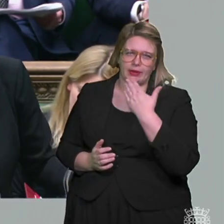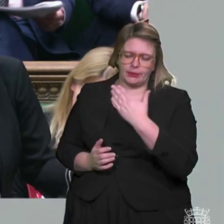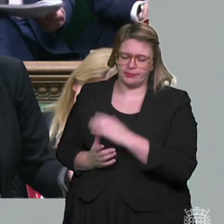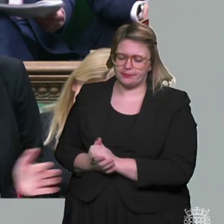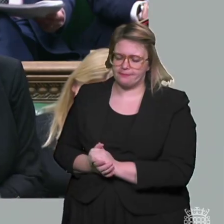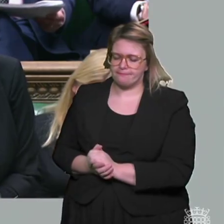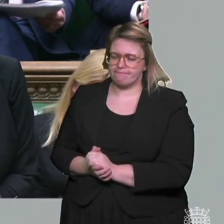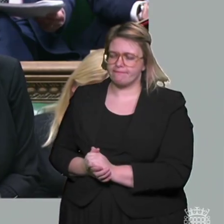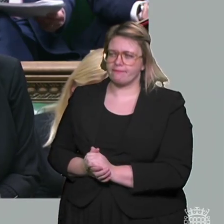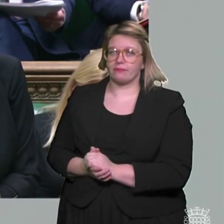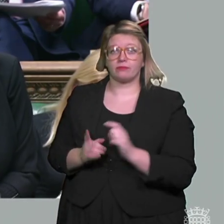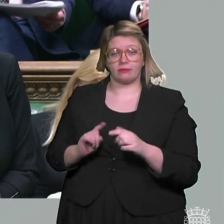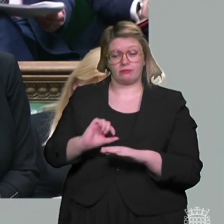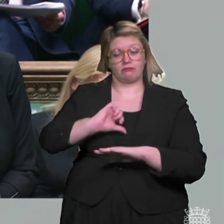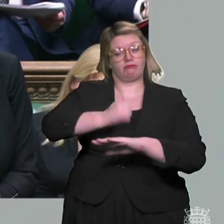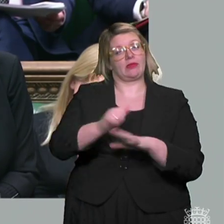DSIT was created with a single mission: